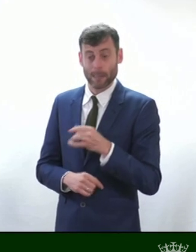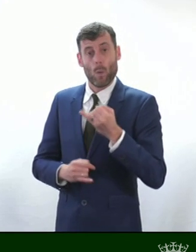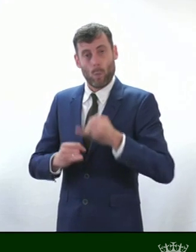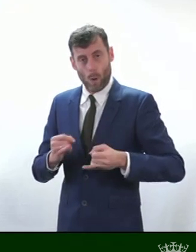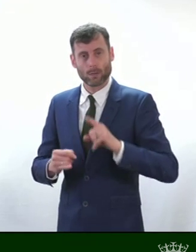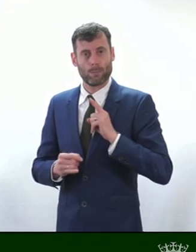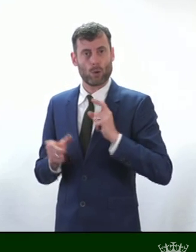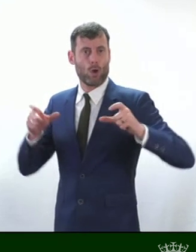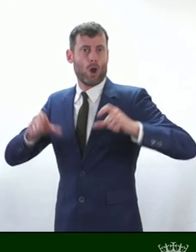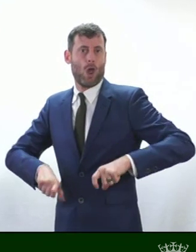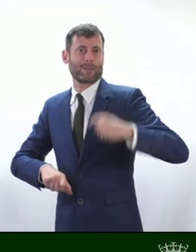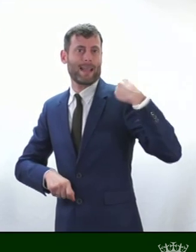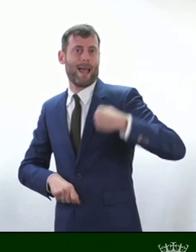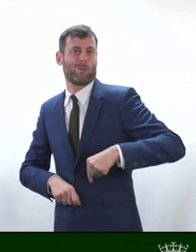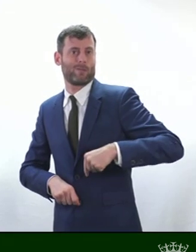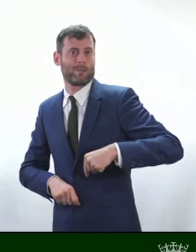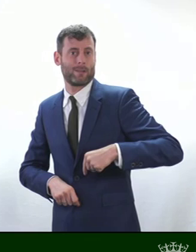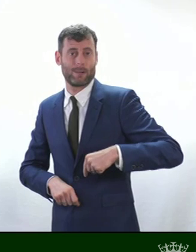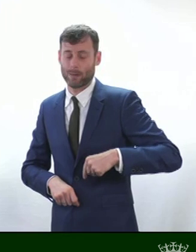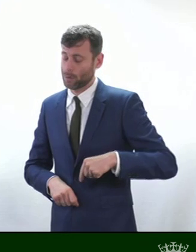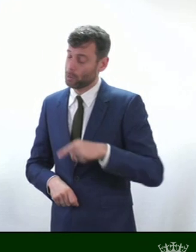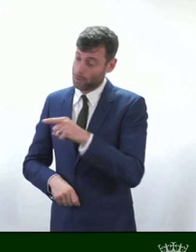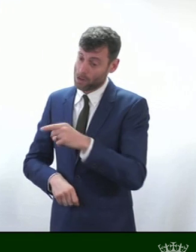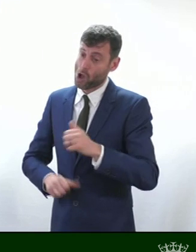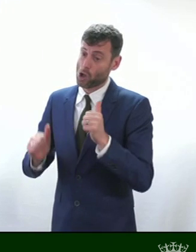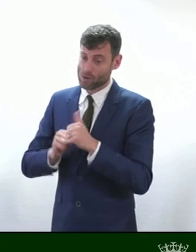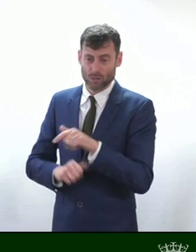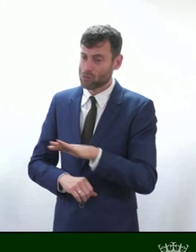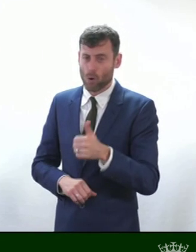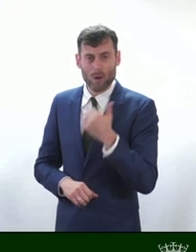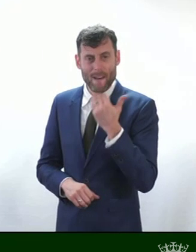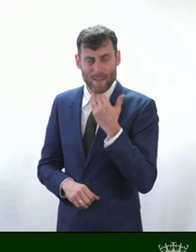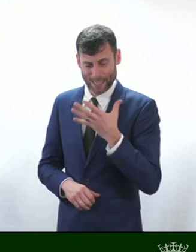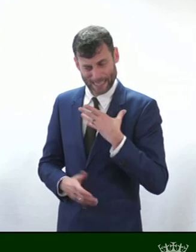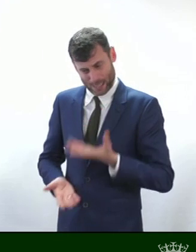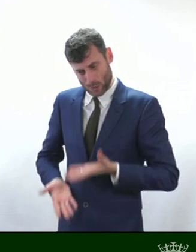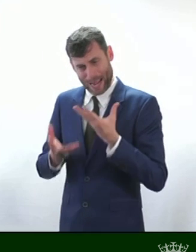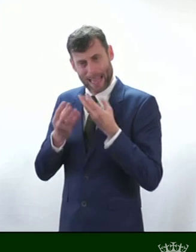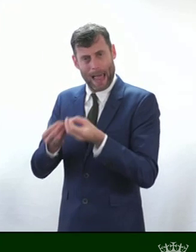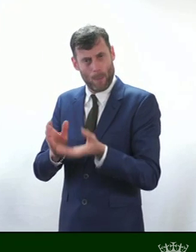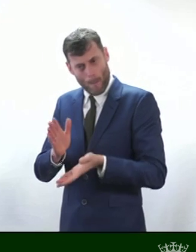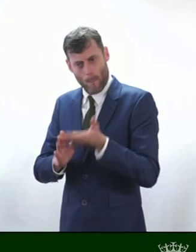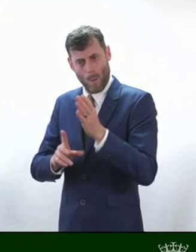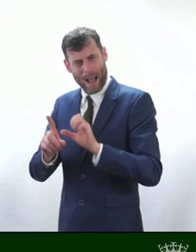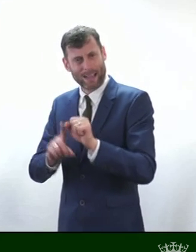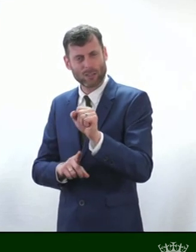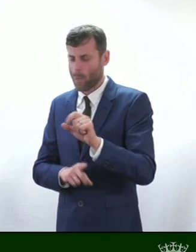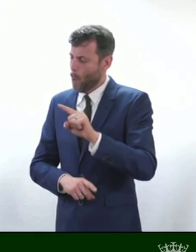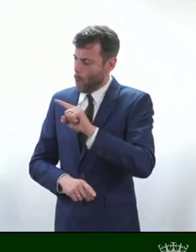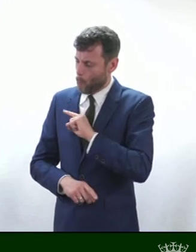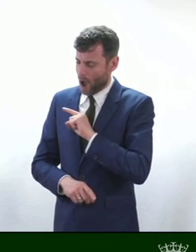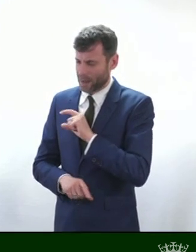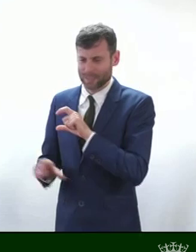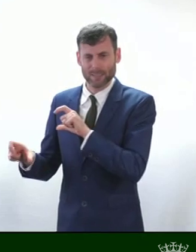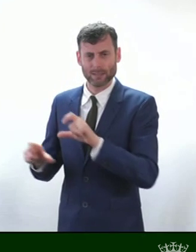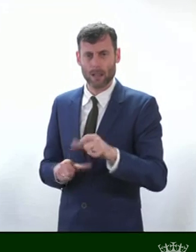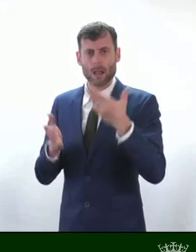Does the Prime Minister agree that is simply not good enough, and can he explain why we are in this dire situation nine months on?